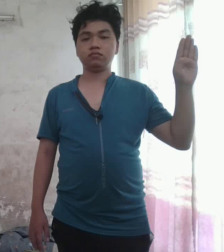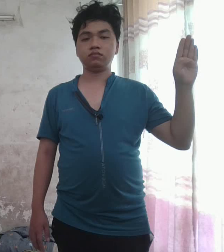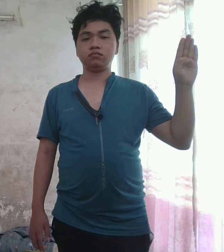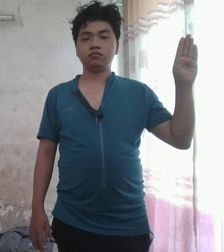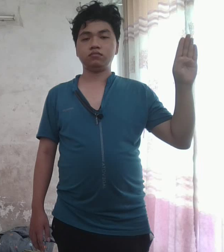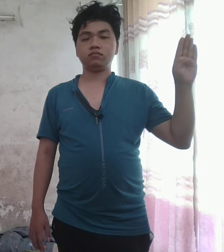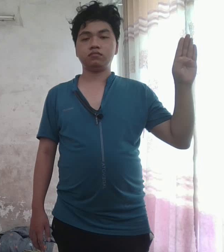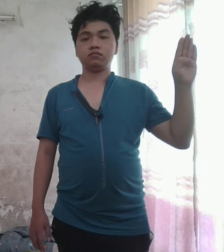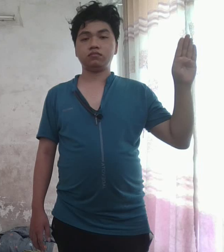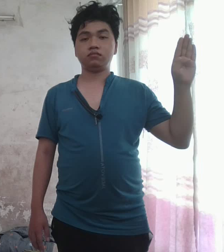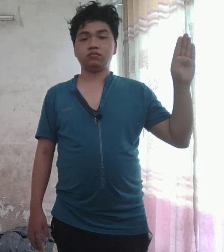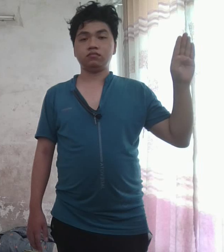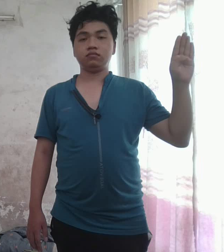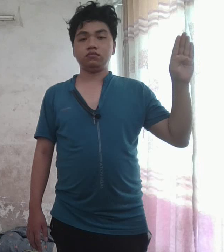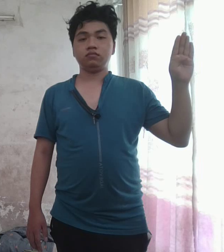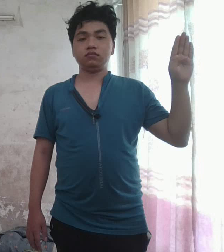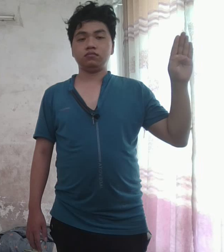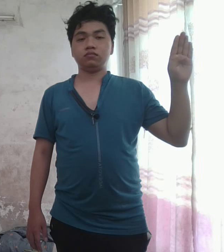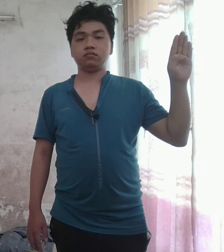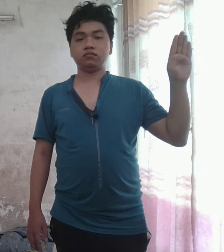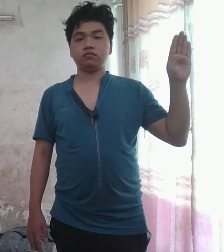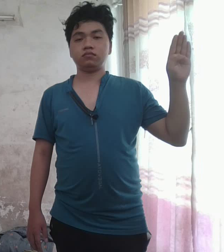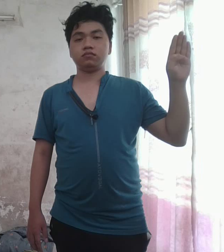b